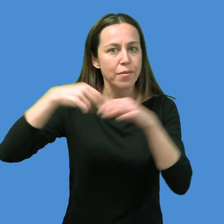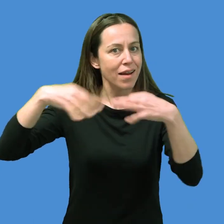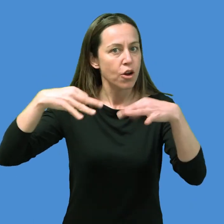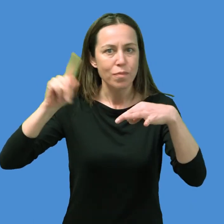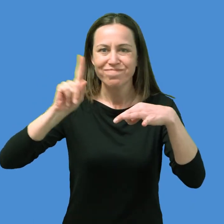normal